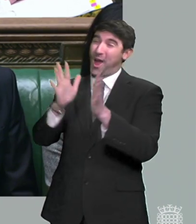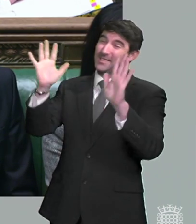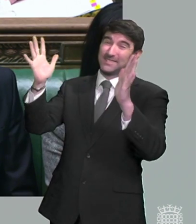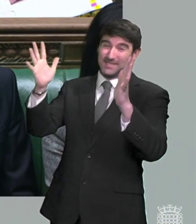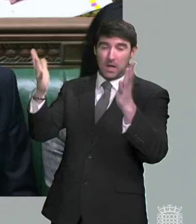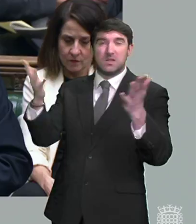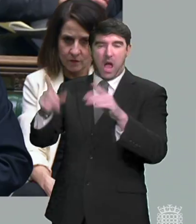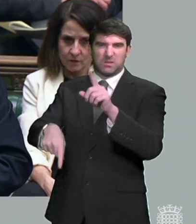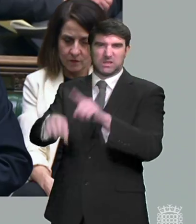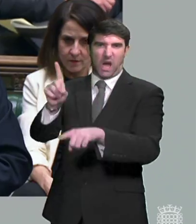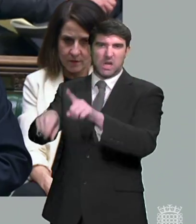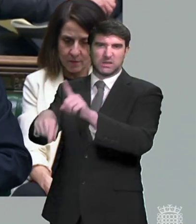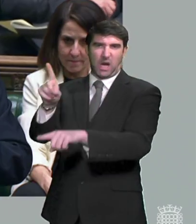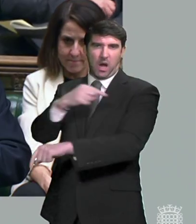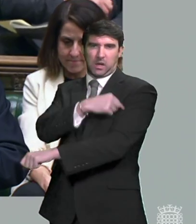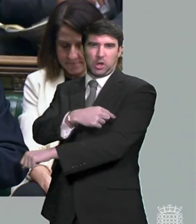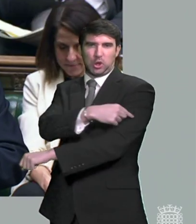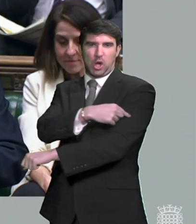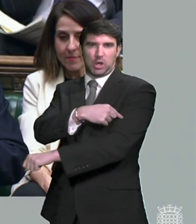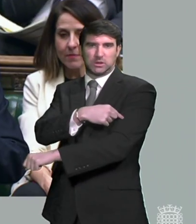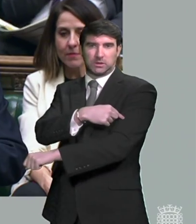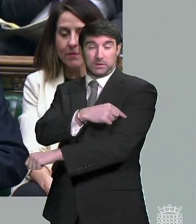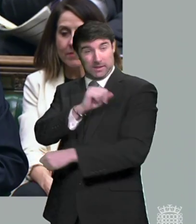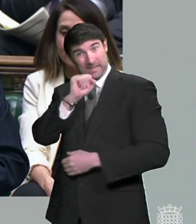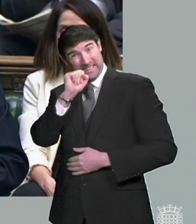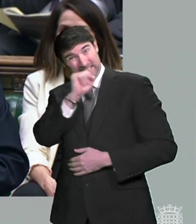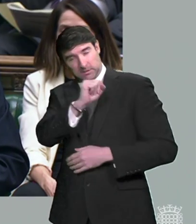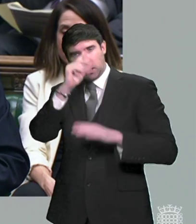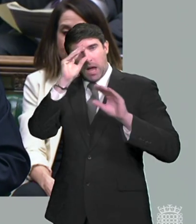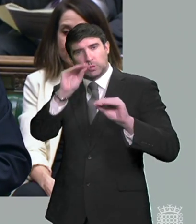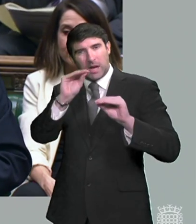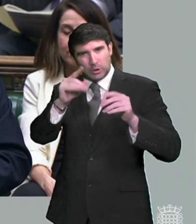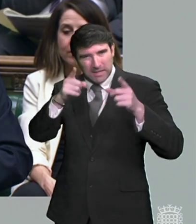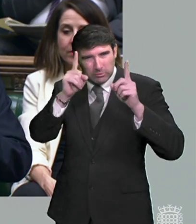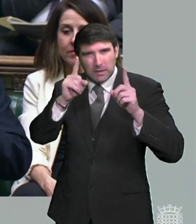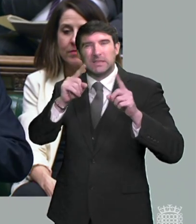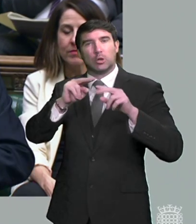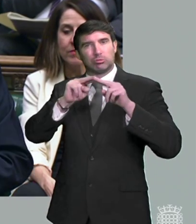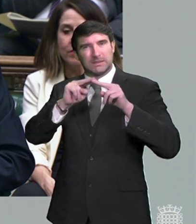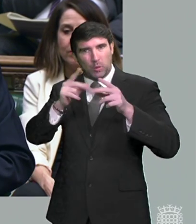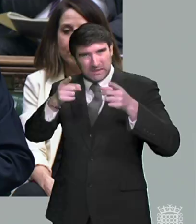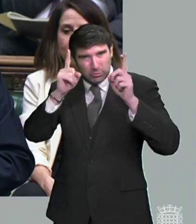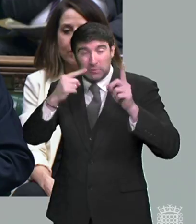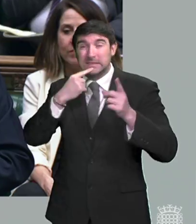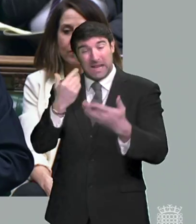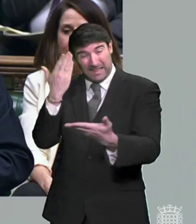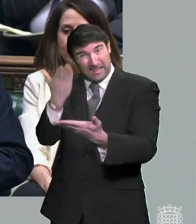His Transport Secretary has said that the Bill is unworkable, and the Education Secretary has said that it is not needed.